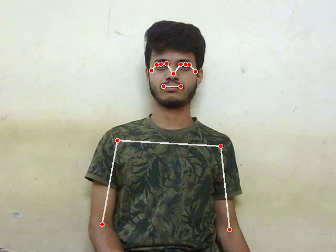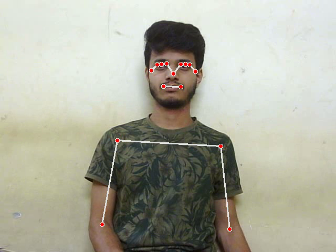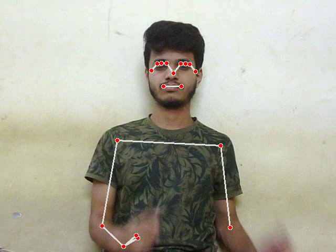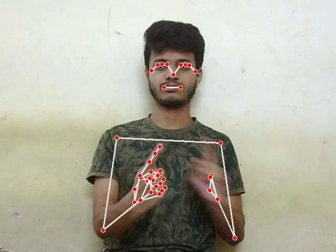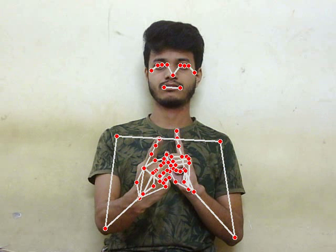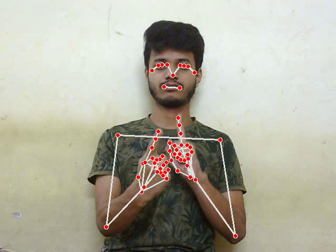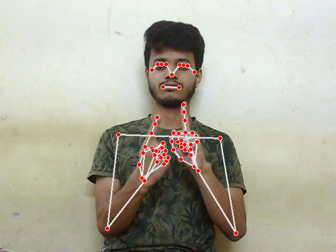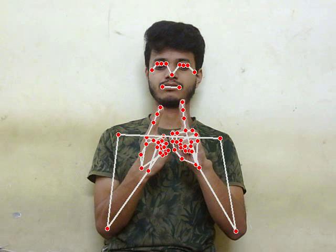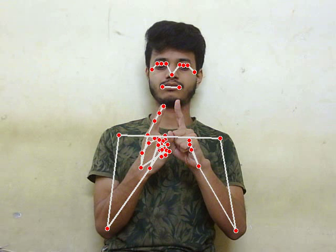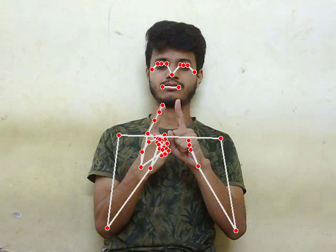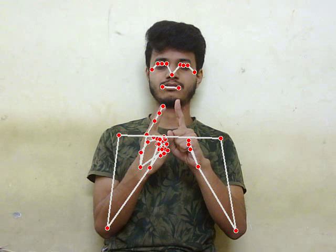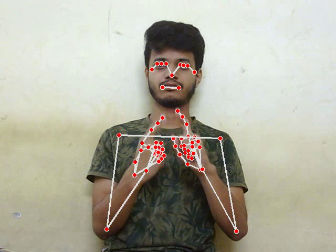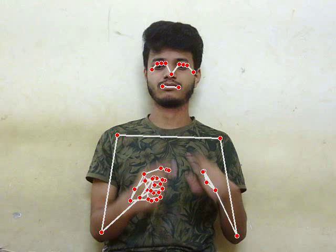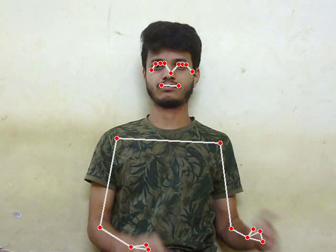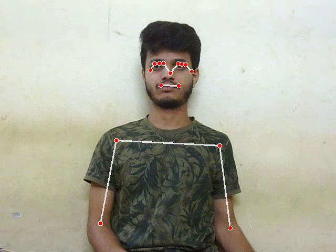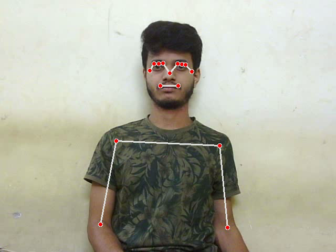meet